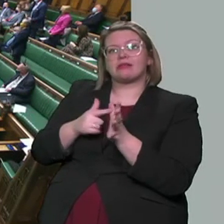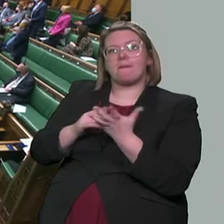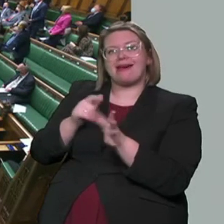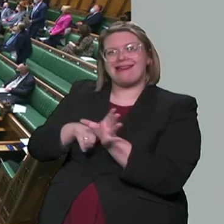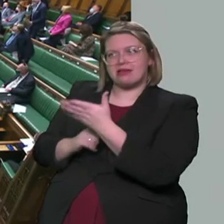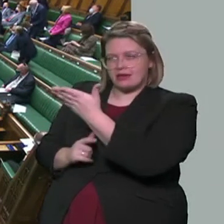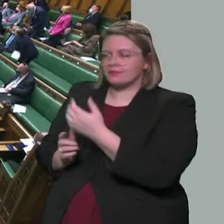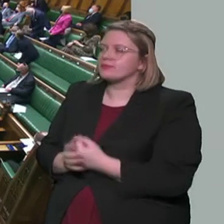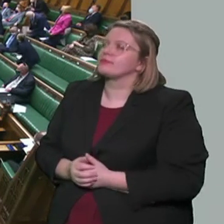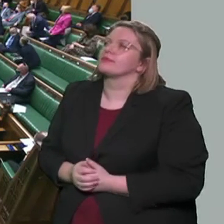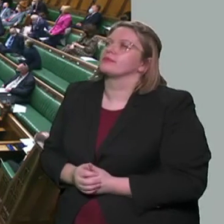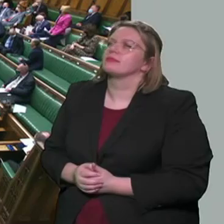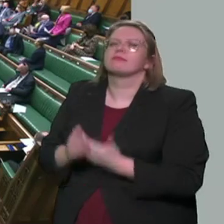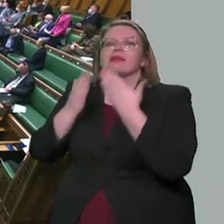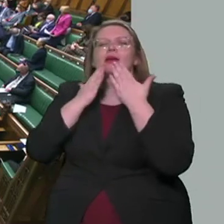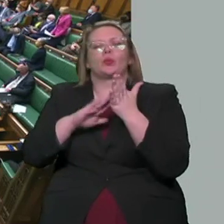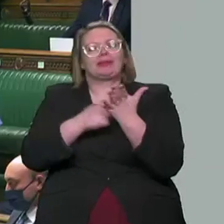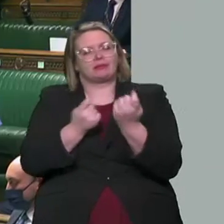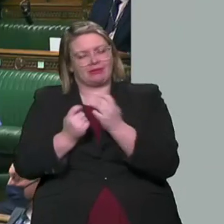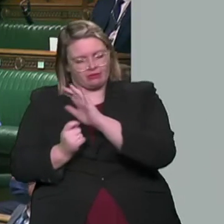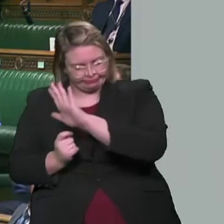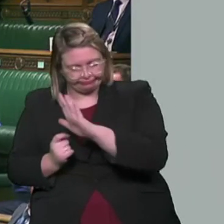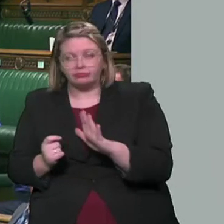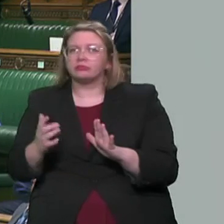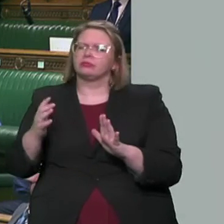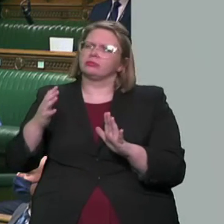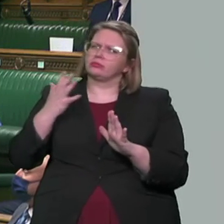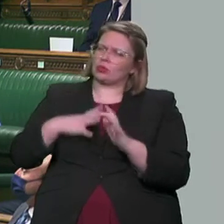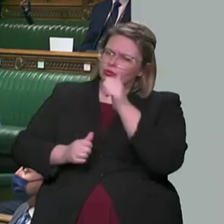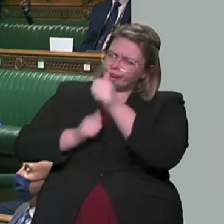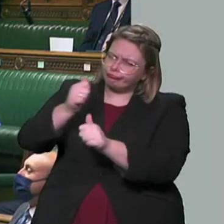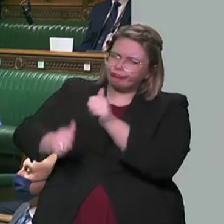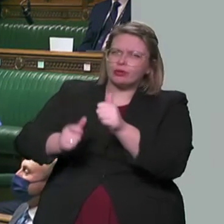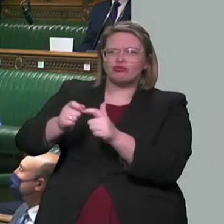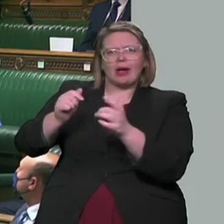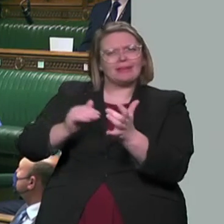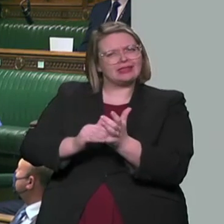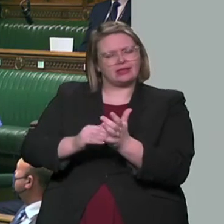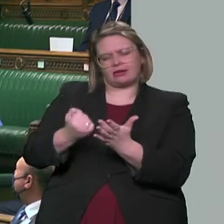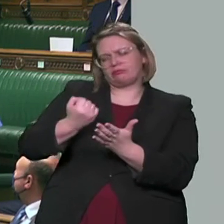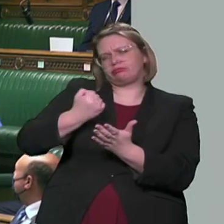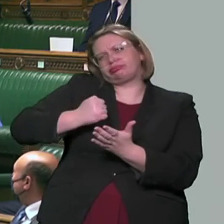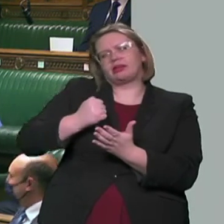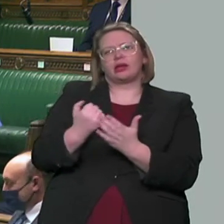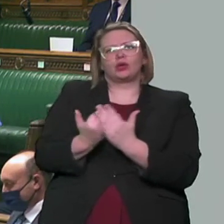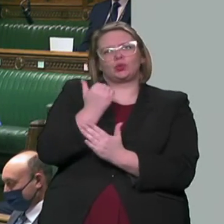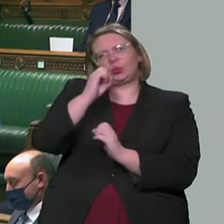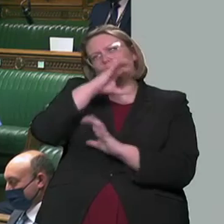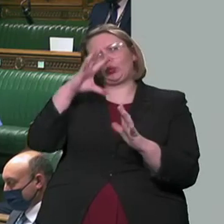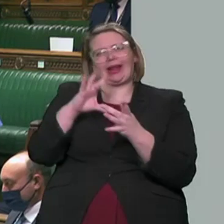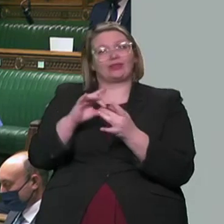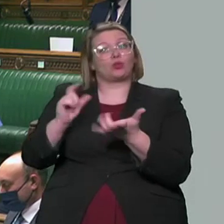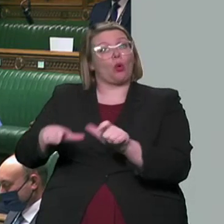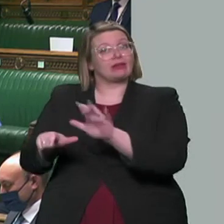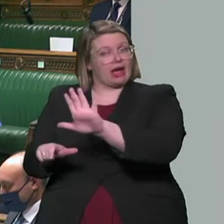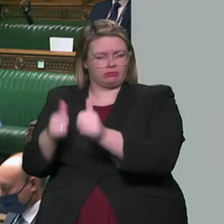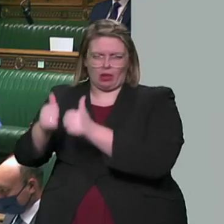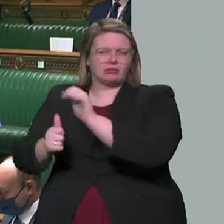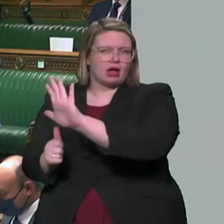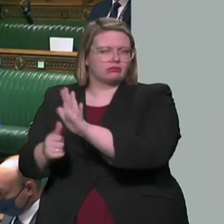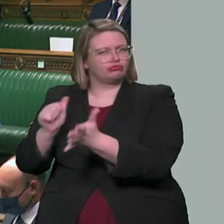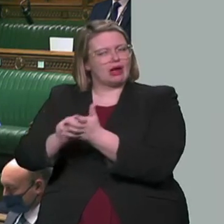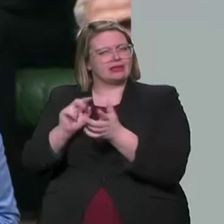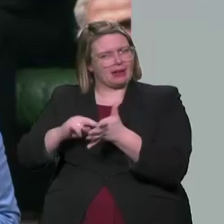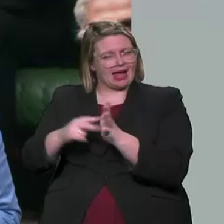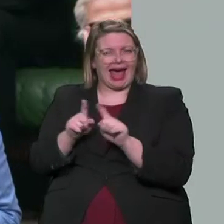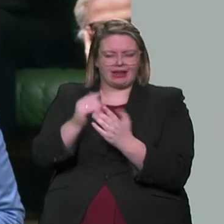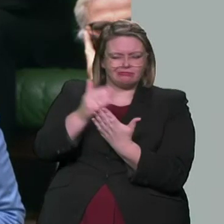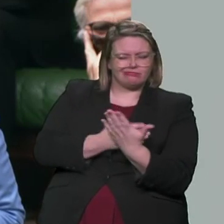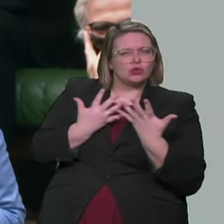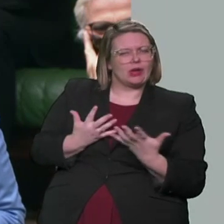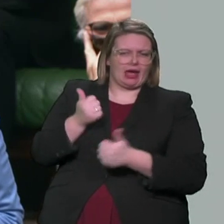I commend my right honourable Friend for resisting calls from the Labour party and others for more restrictions before Christmas, and also for the changes that he has announced today.